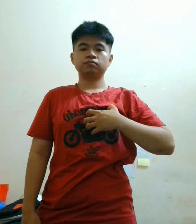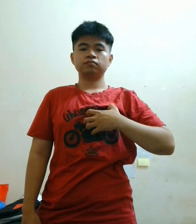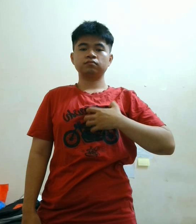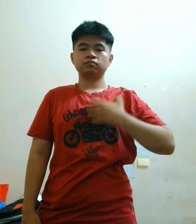tuc gian